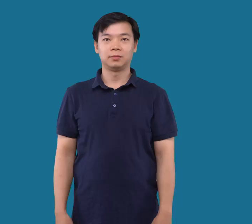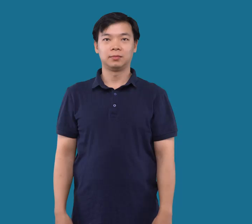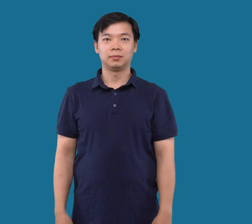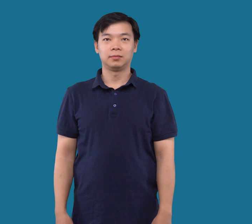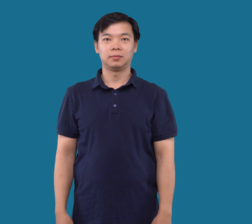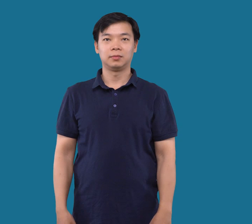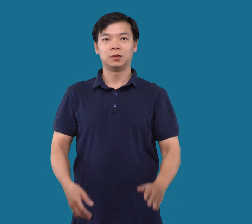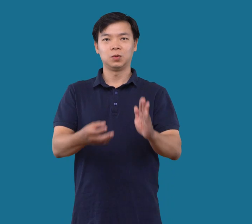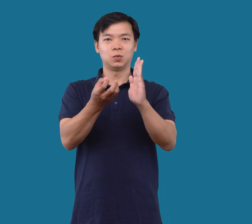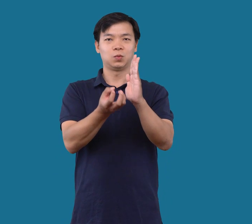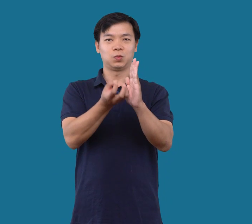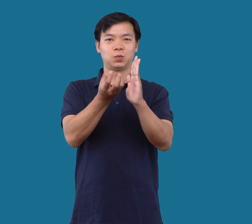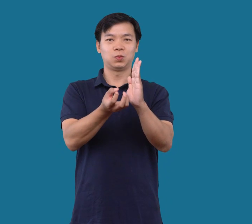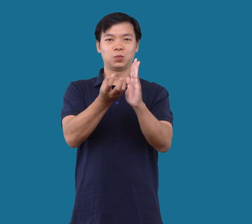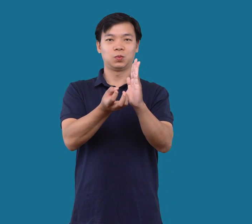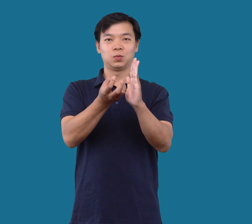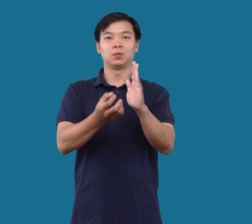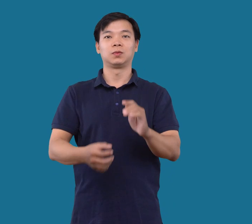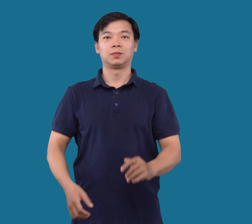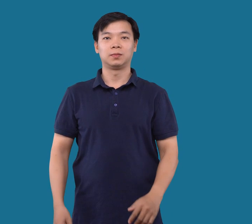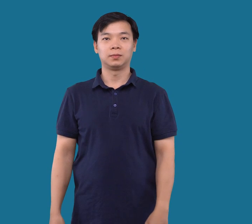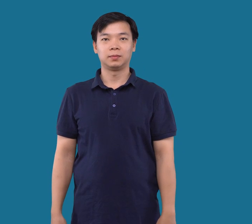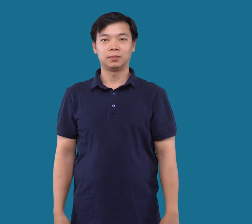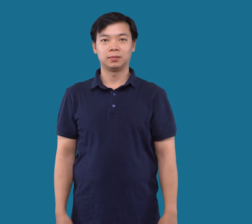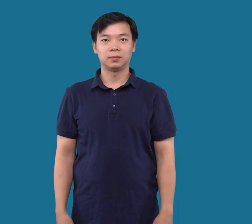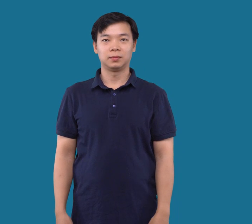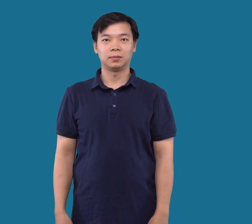chất đốt